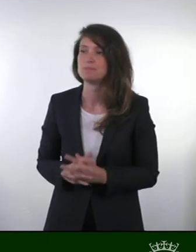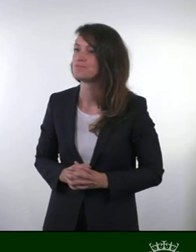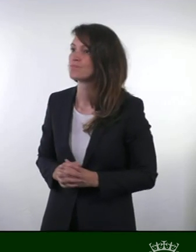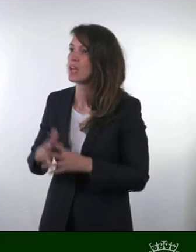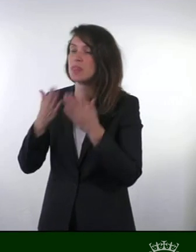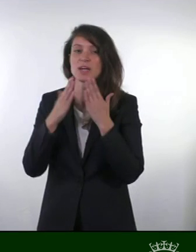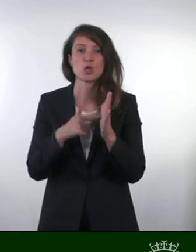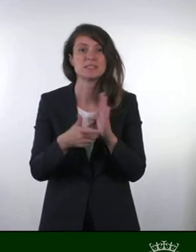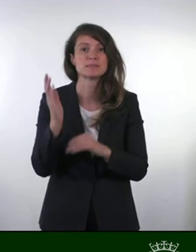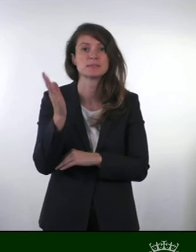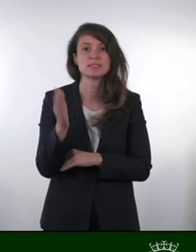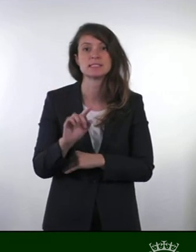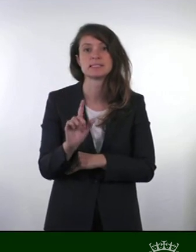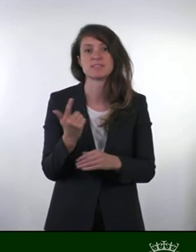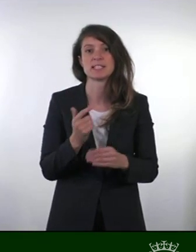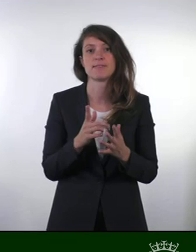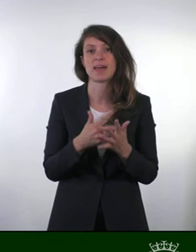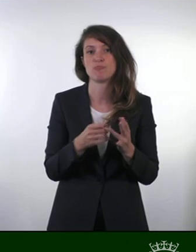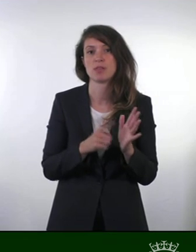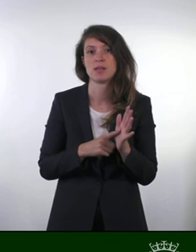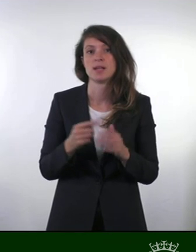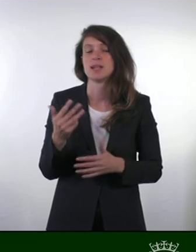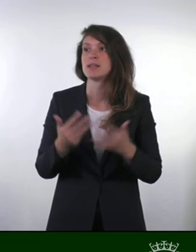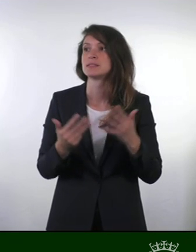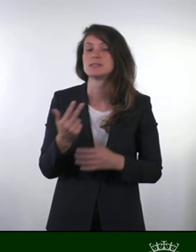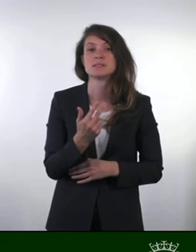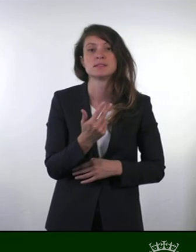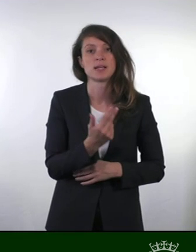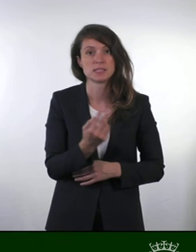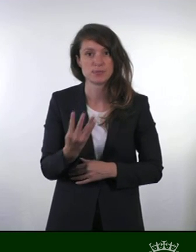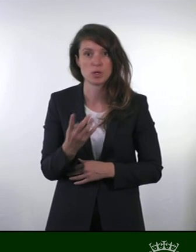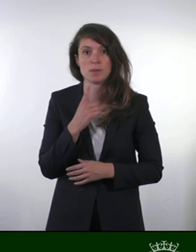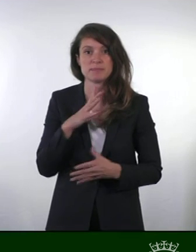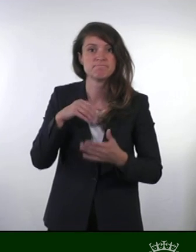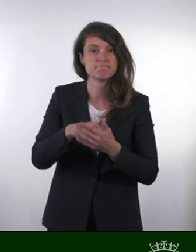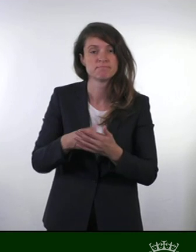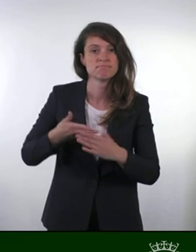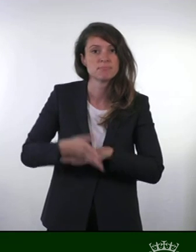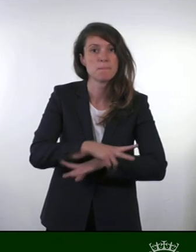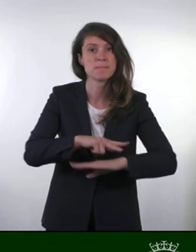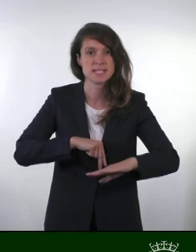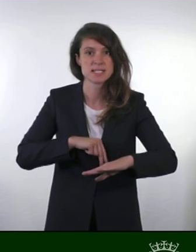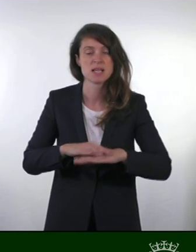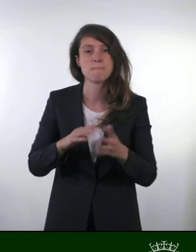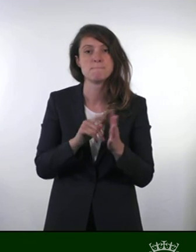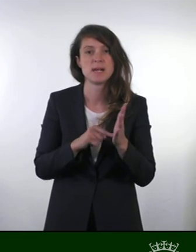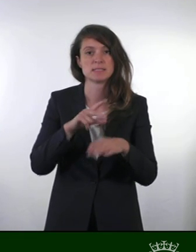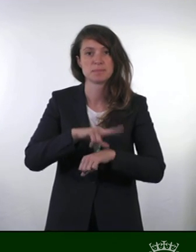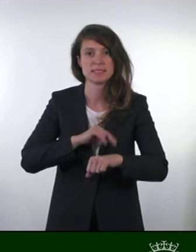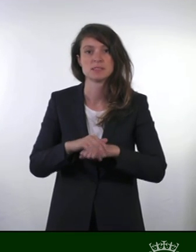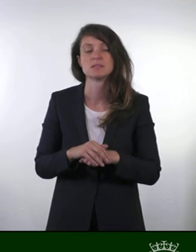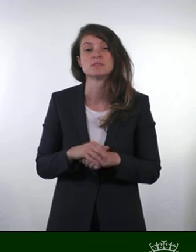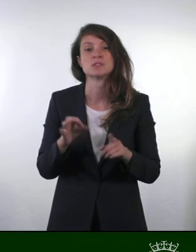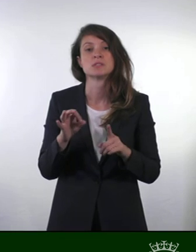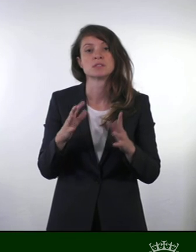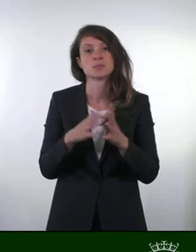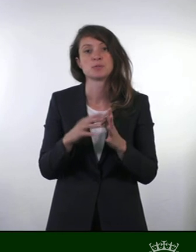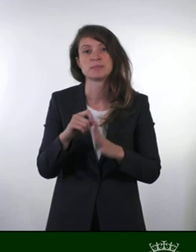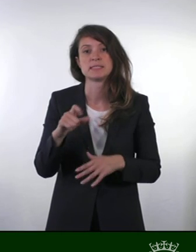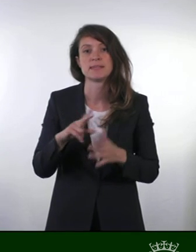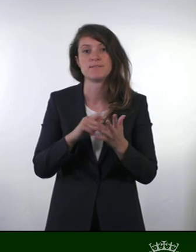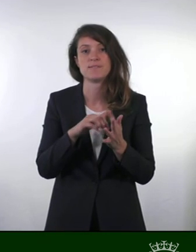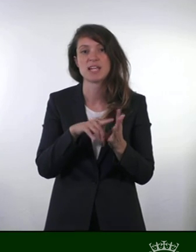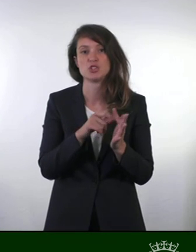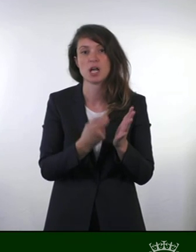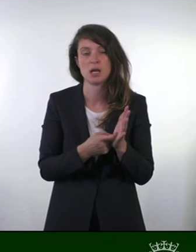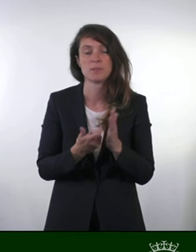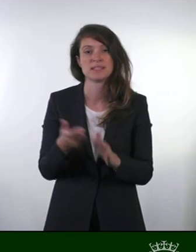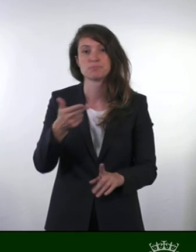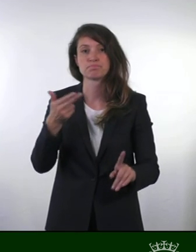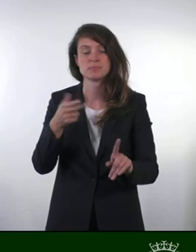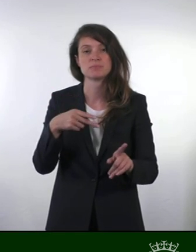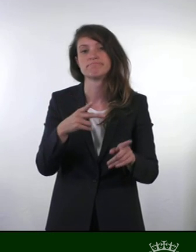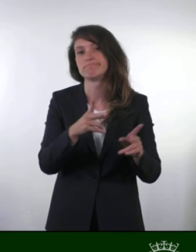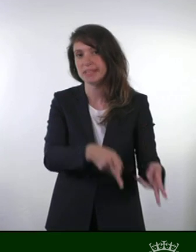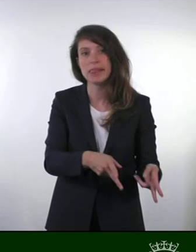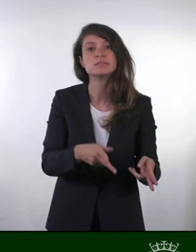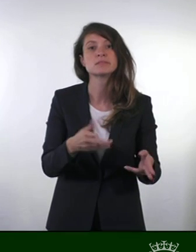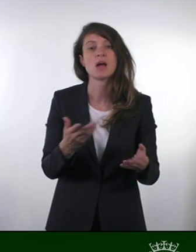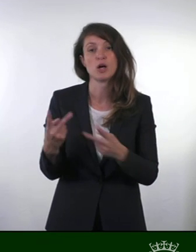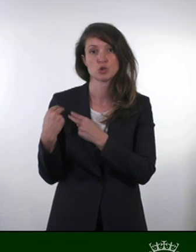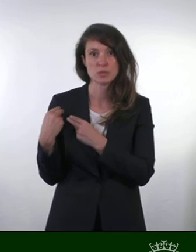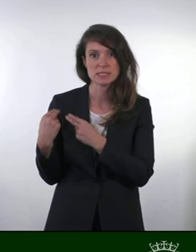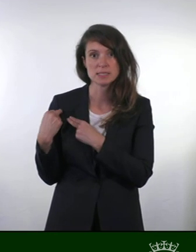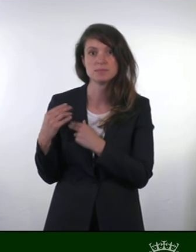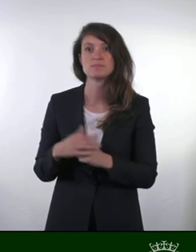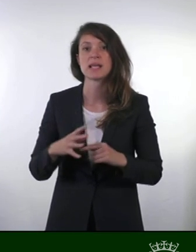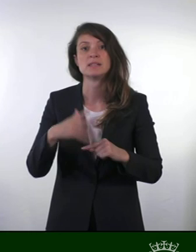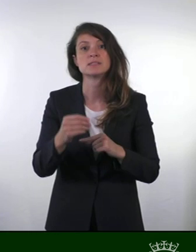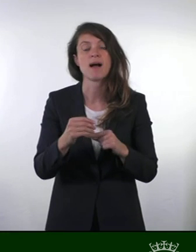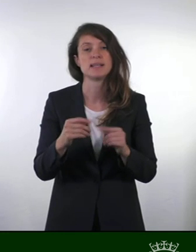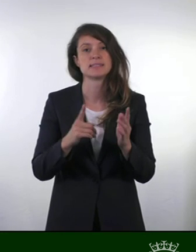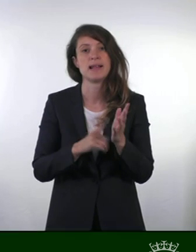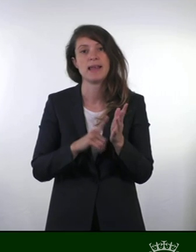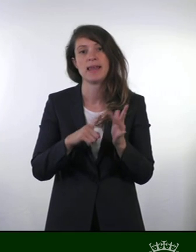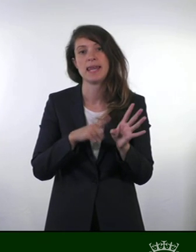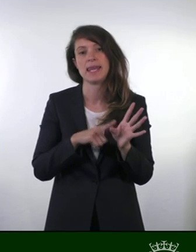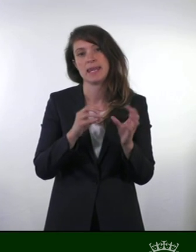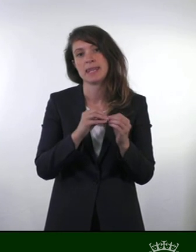On 17 April 1984, I was a serving police officer in the Metropolitan police, when WPC Yvonne Fletcher was shot and killed while on duty policing a demonstration outside the Libyan embassy in London.